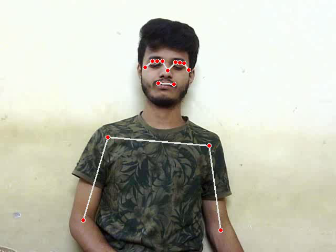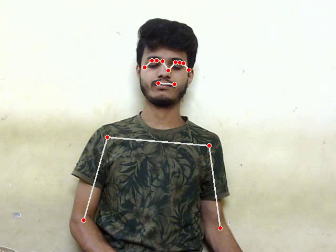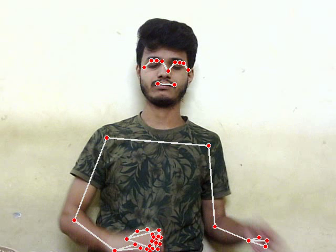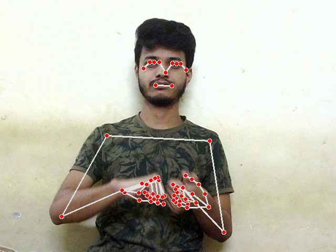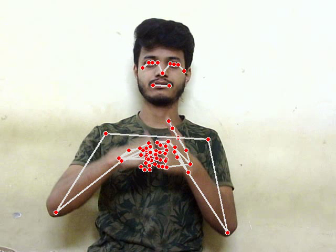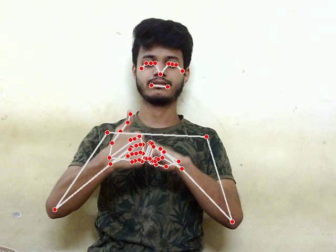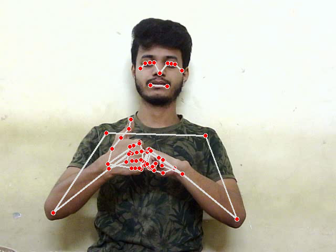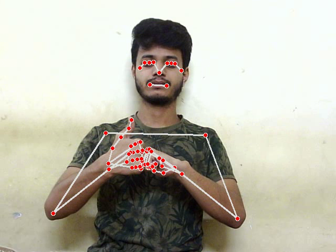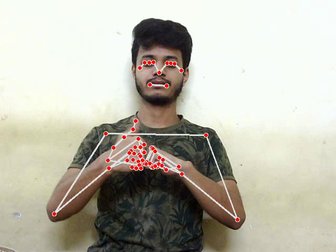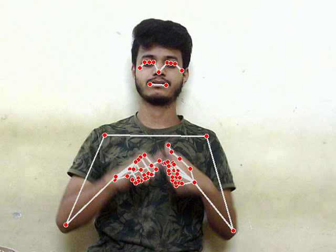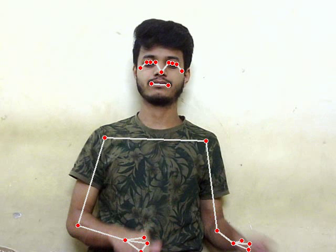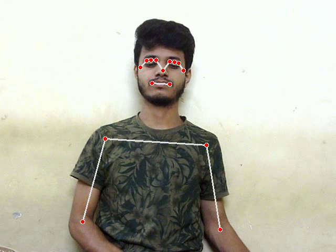how